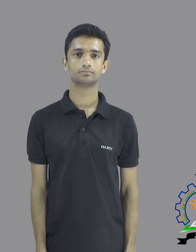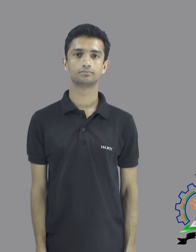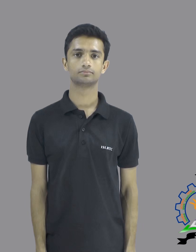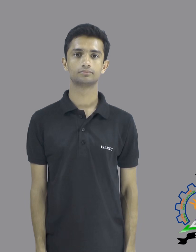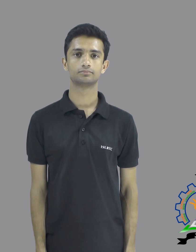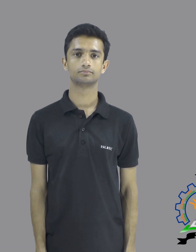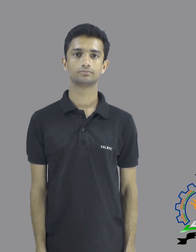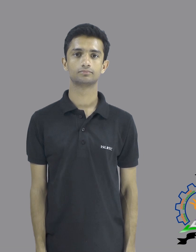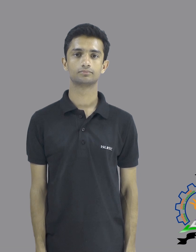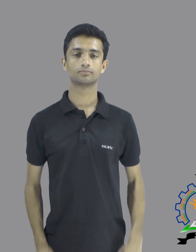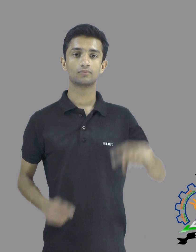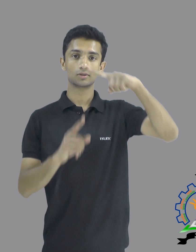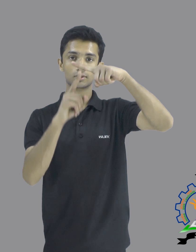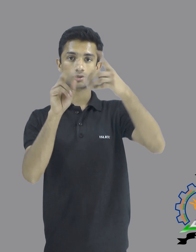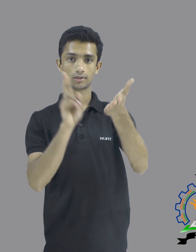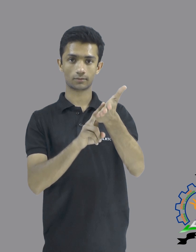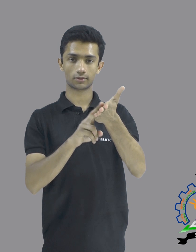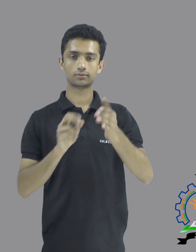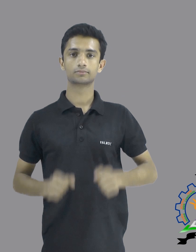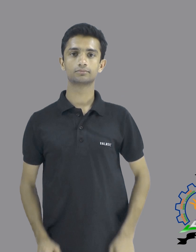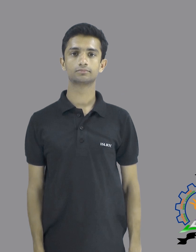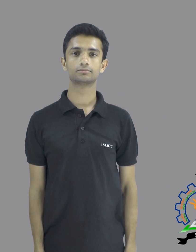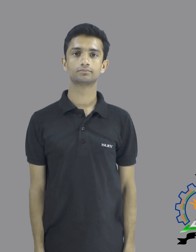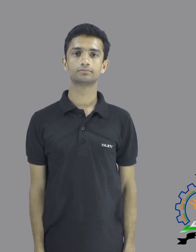Tamil Nadu